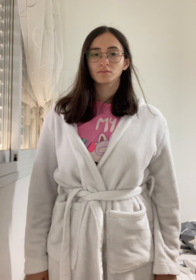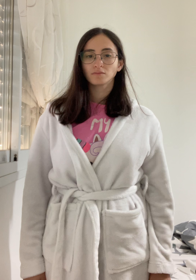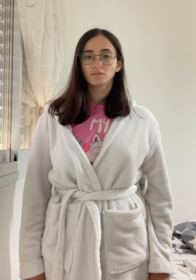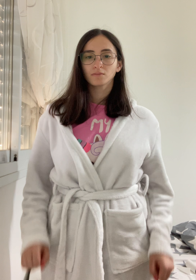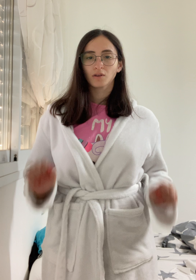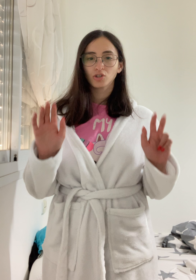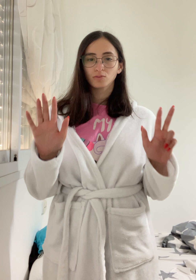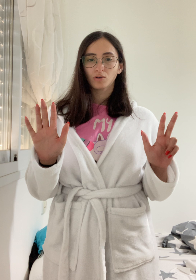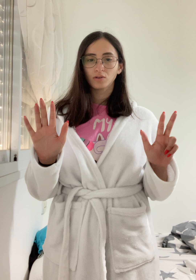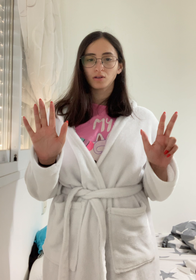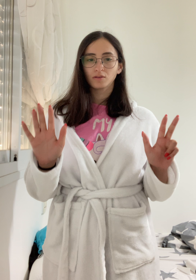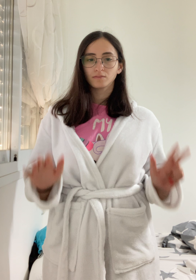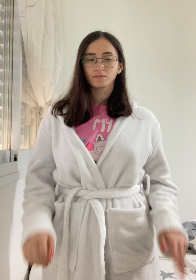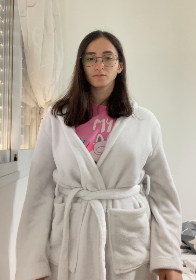שמונה